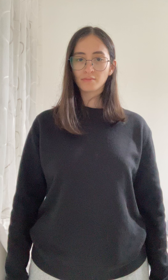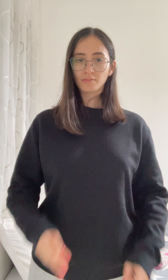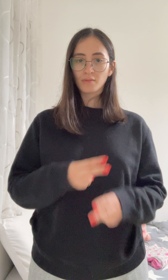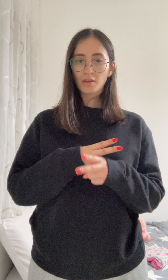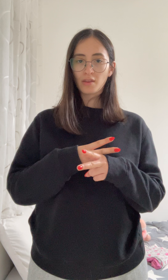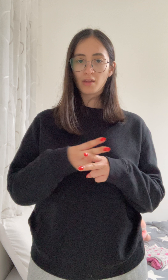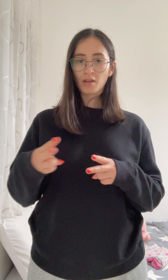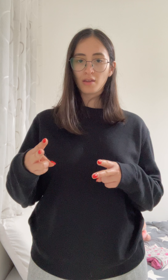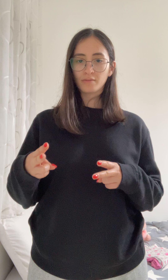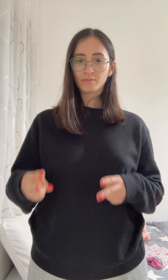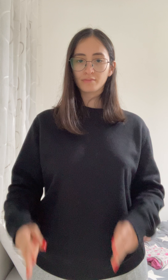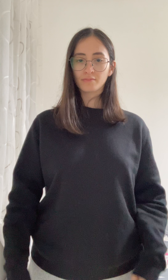נקי